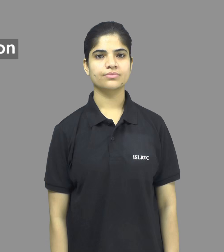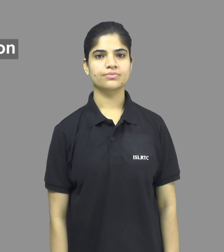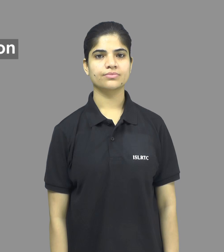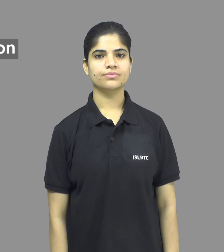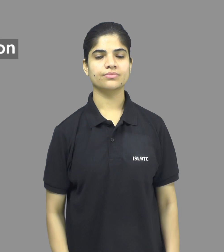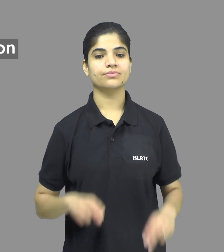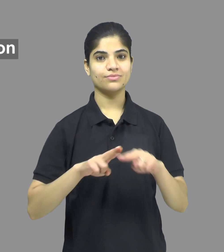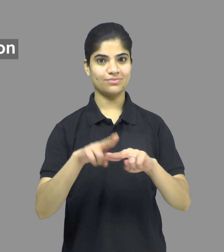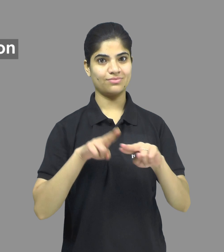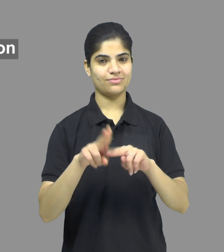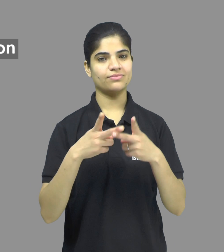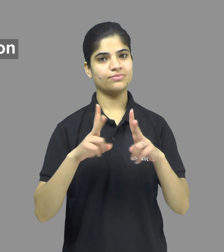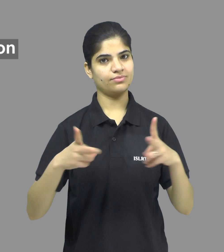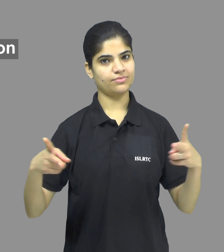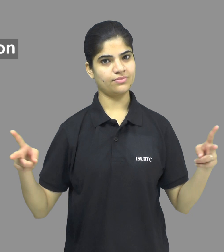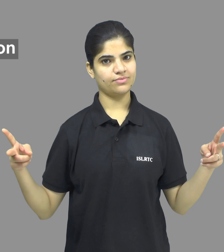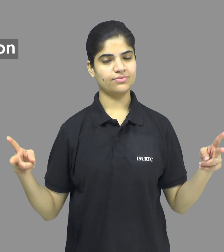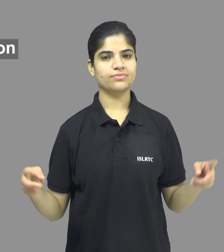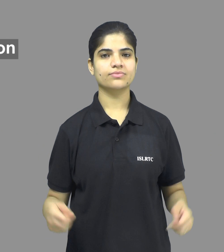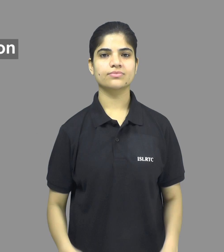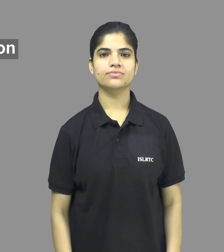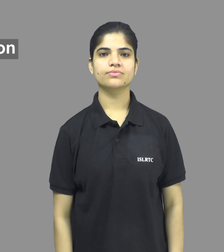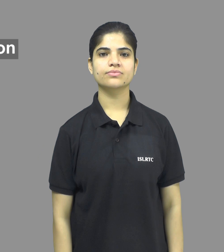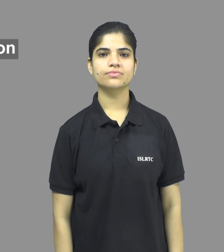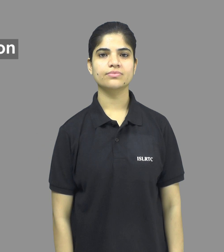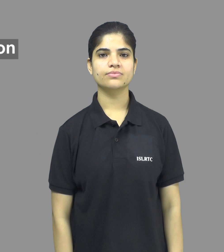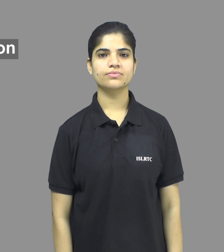Vocation